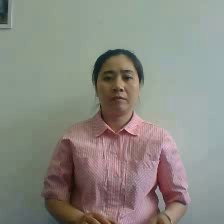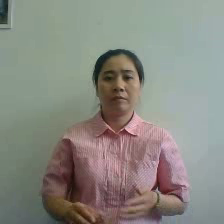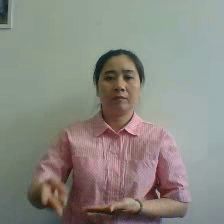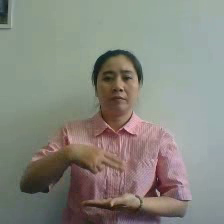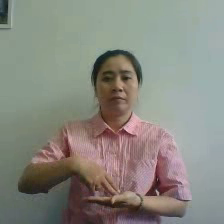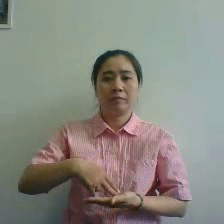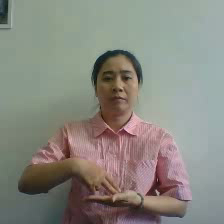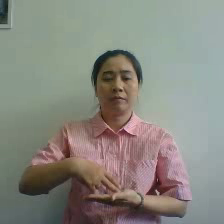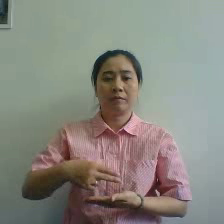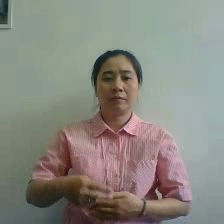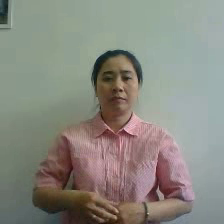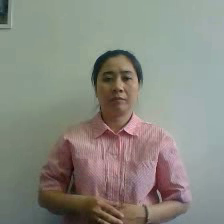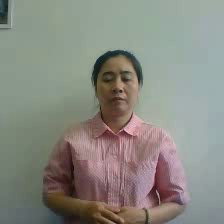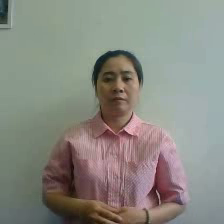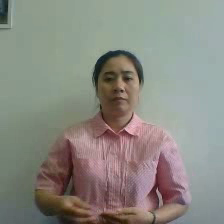Thức ăn